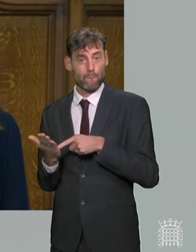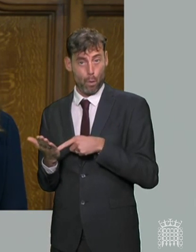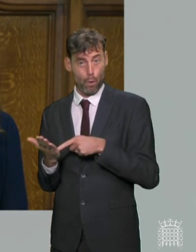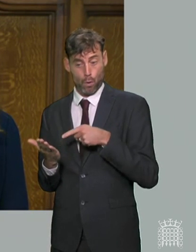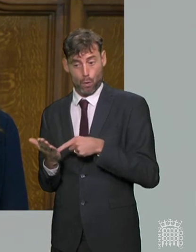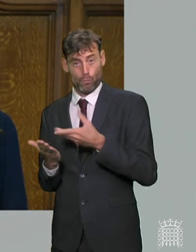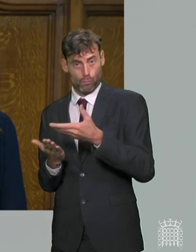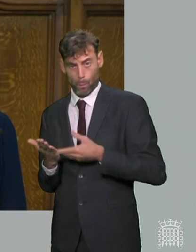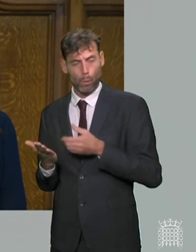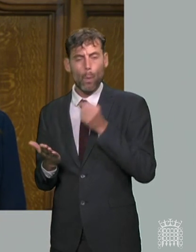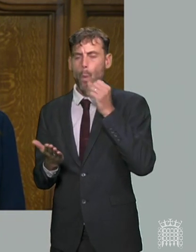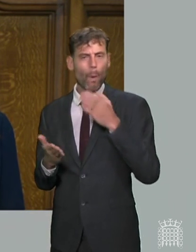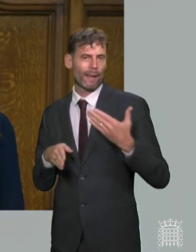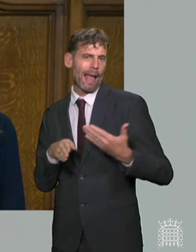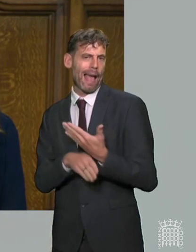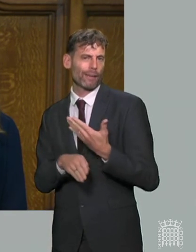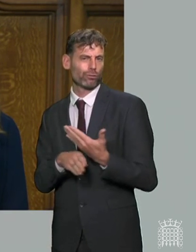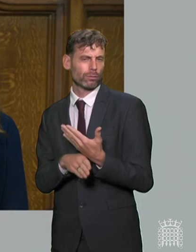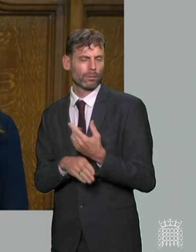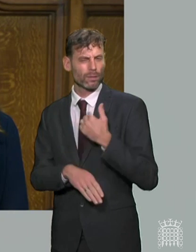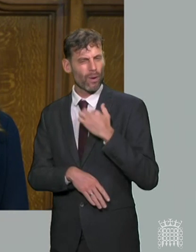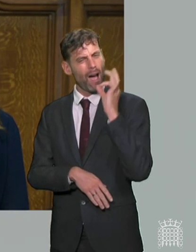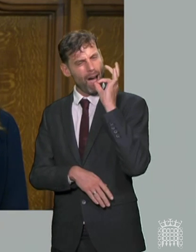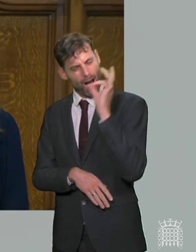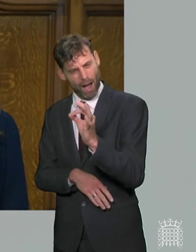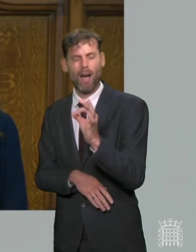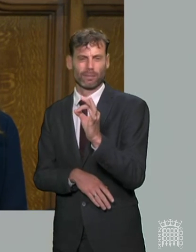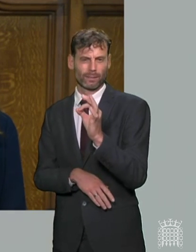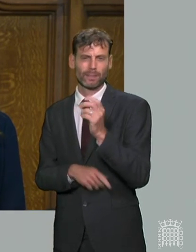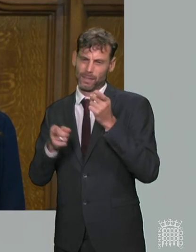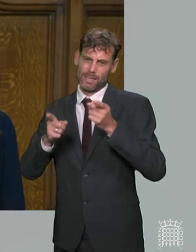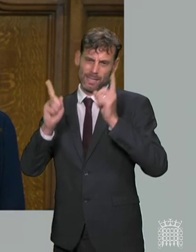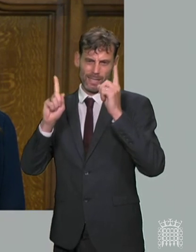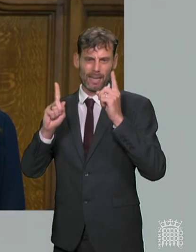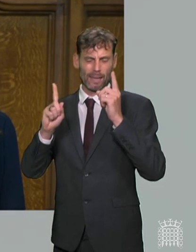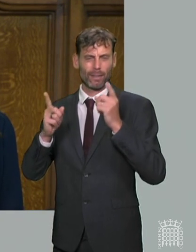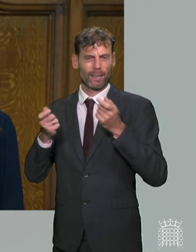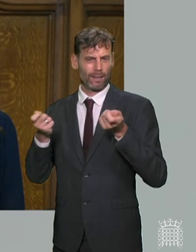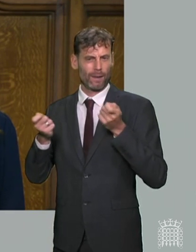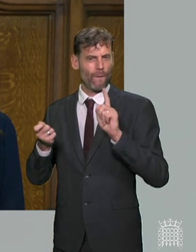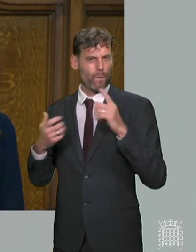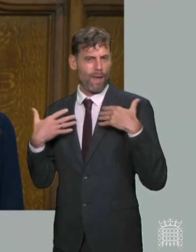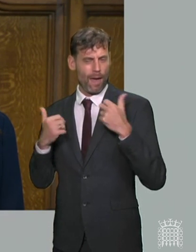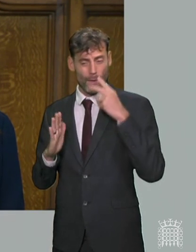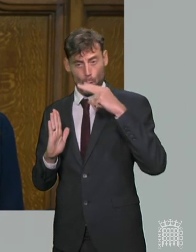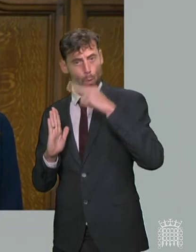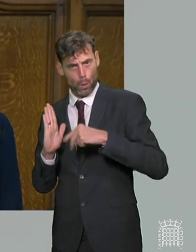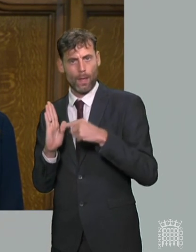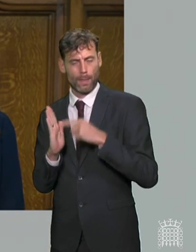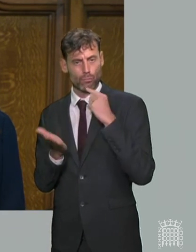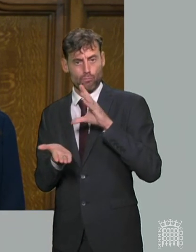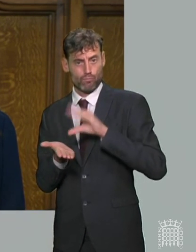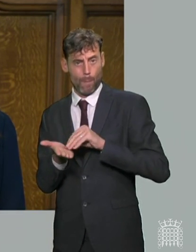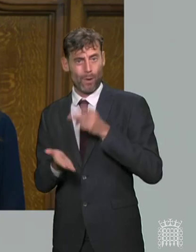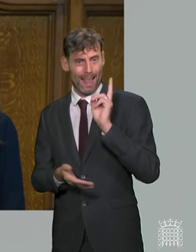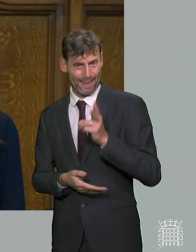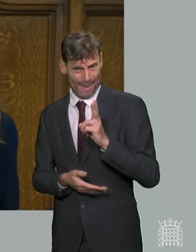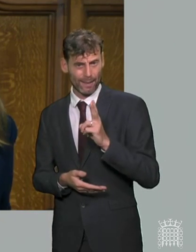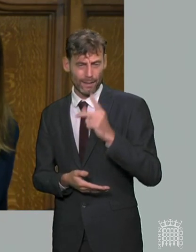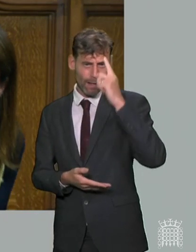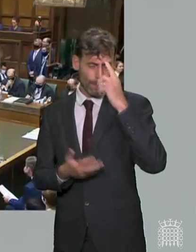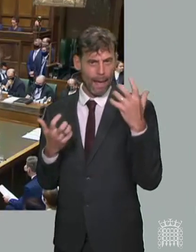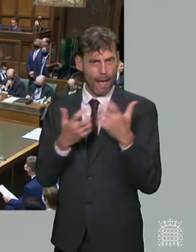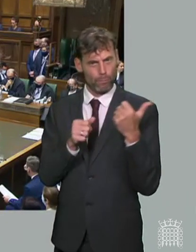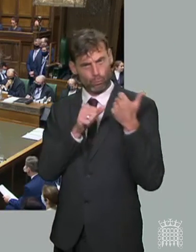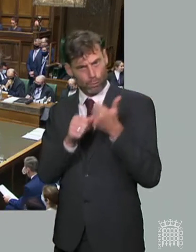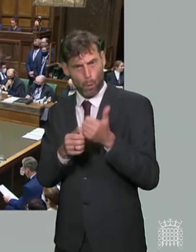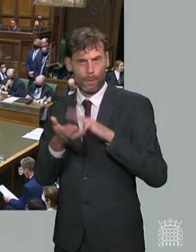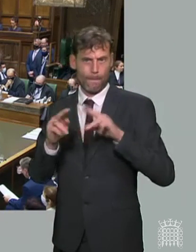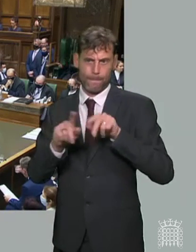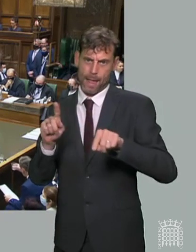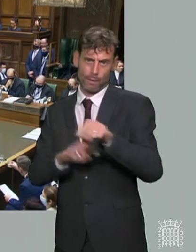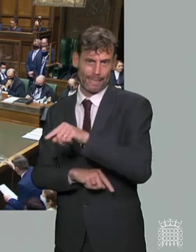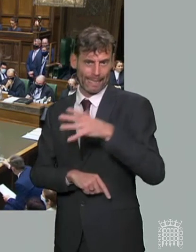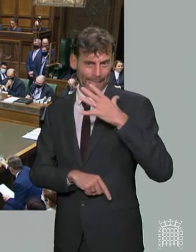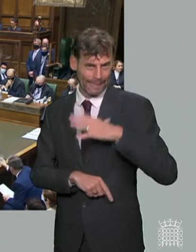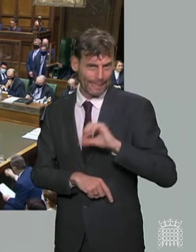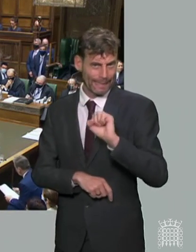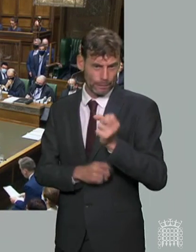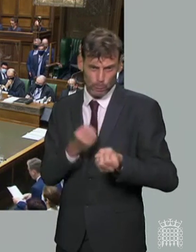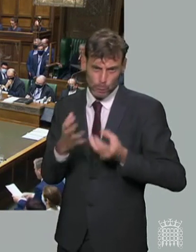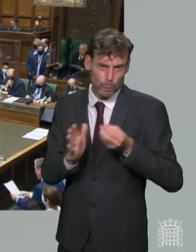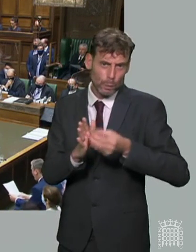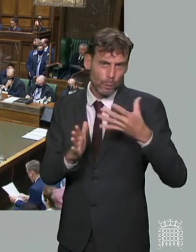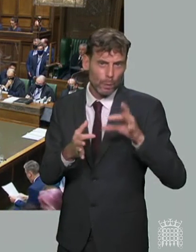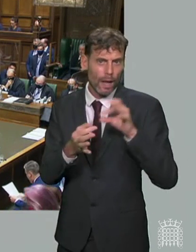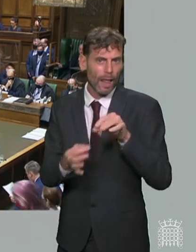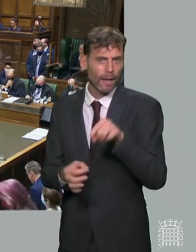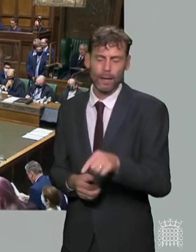May I please ask my right honourable Friend to urge the Secretary of State for Health and Social Care to look again at that and give the parents of those children the financial redress that they so desperately need?